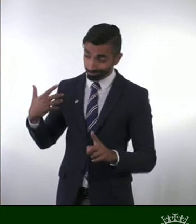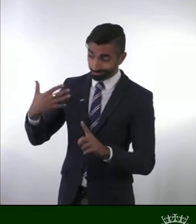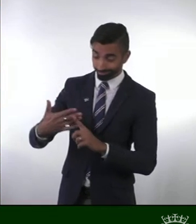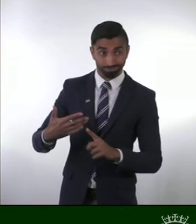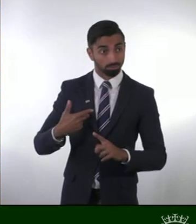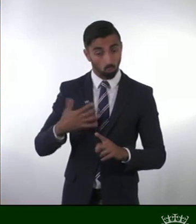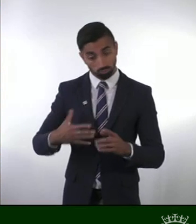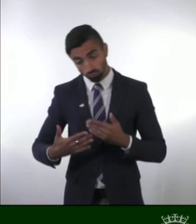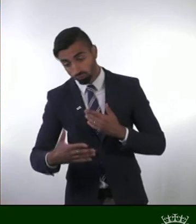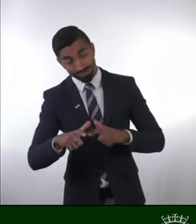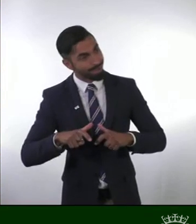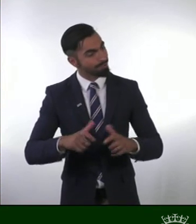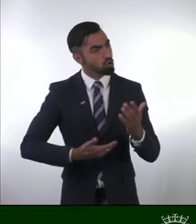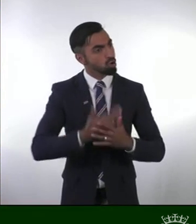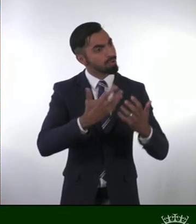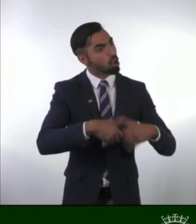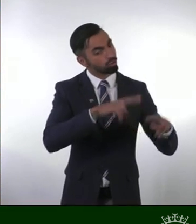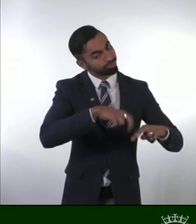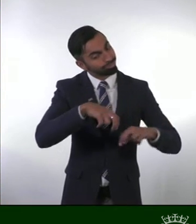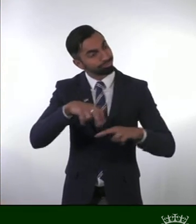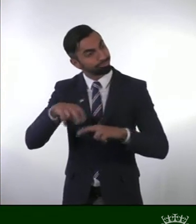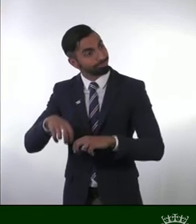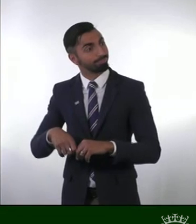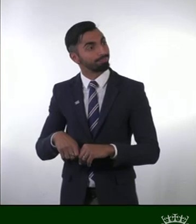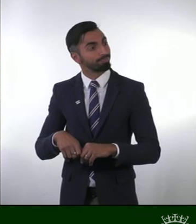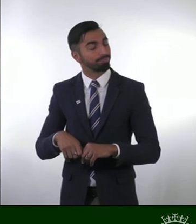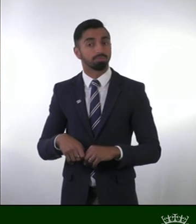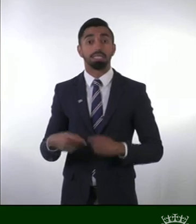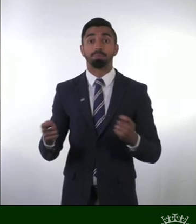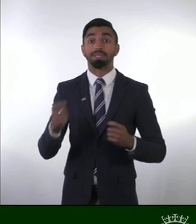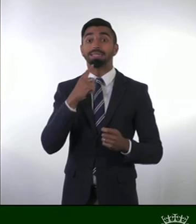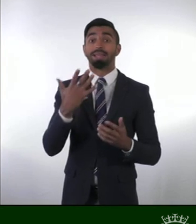We are now heading up to Scotland. I call the leader of the Scottish National party, Ian Blackford.